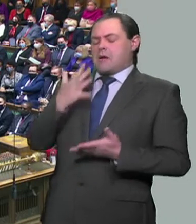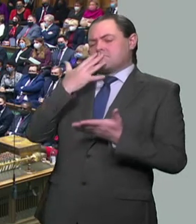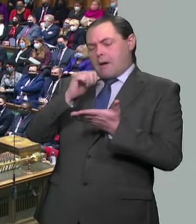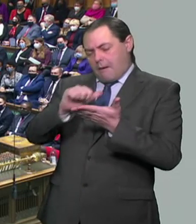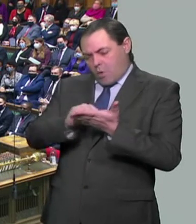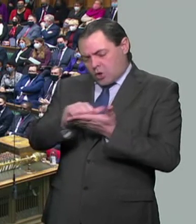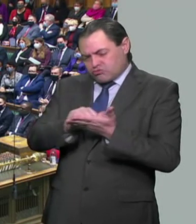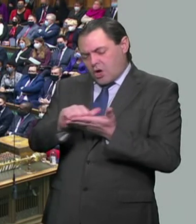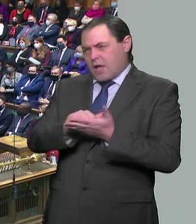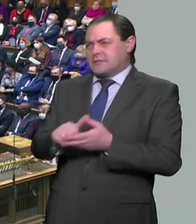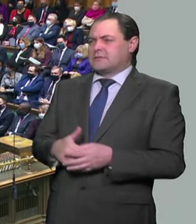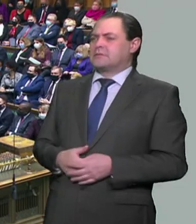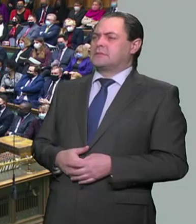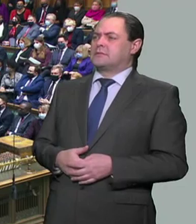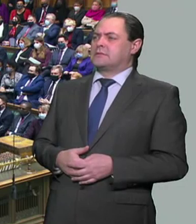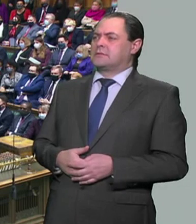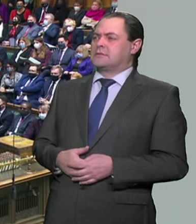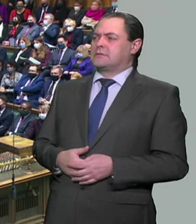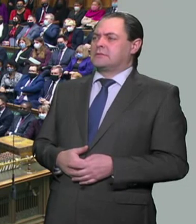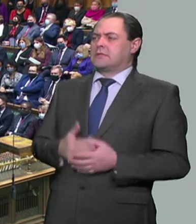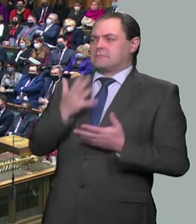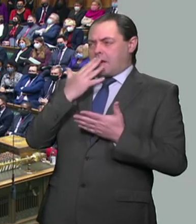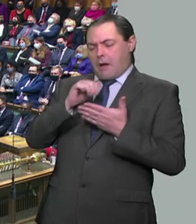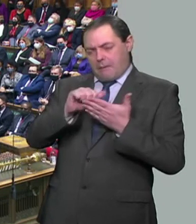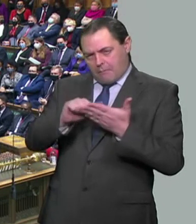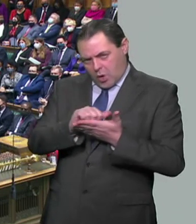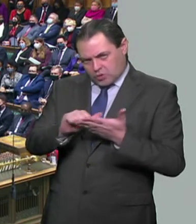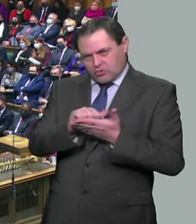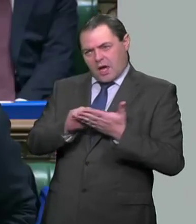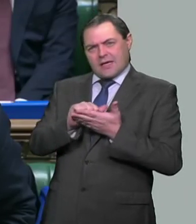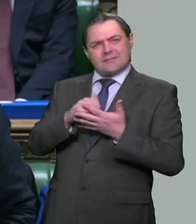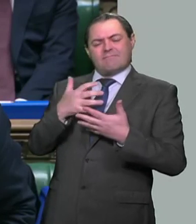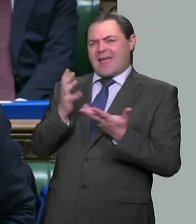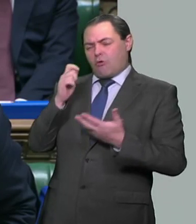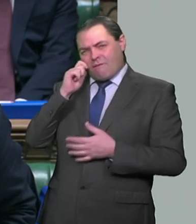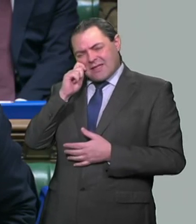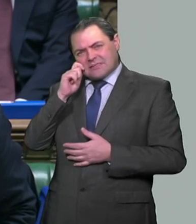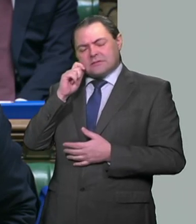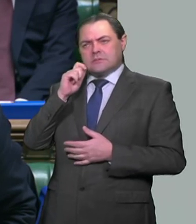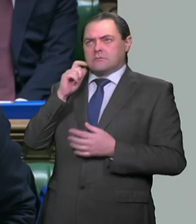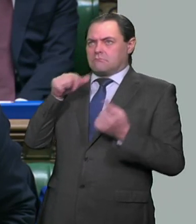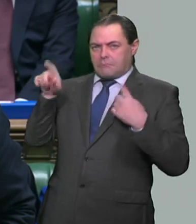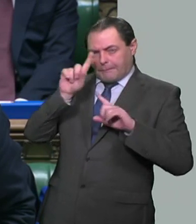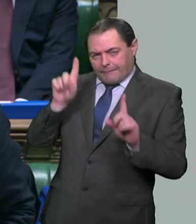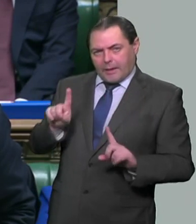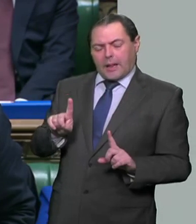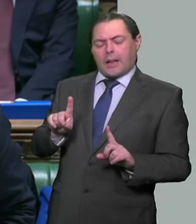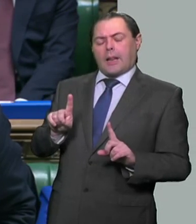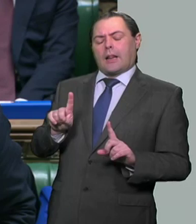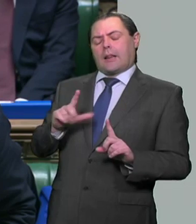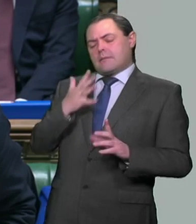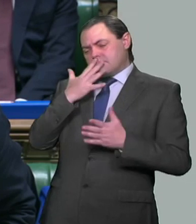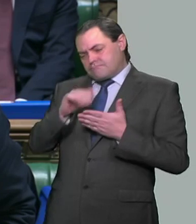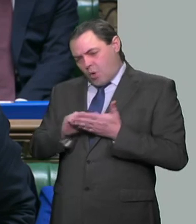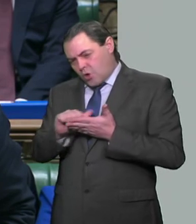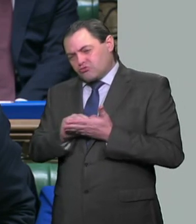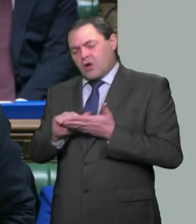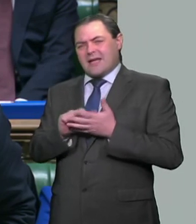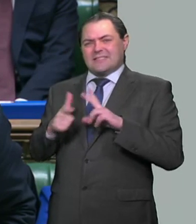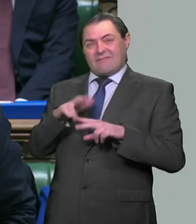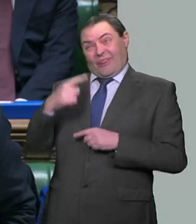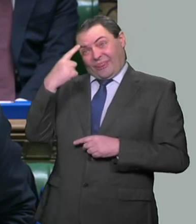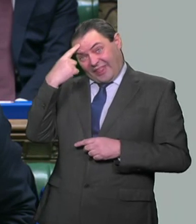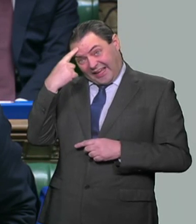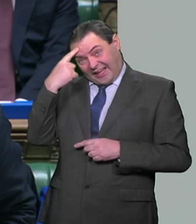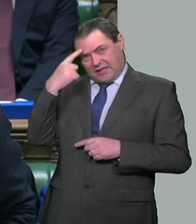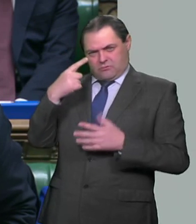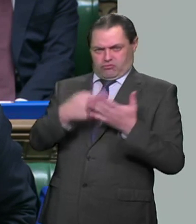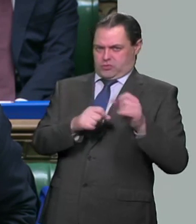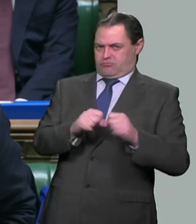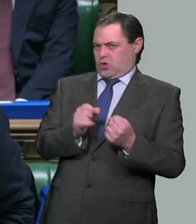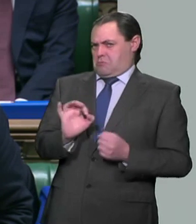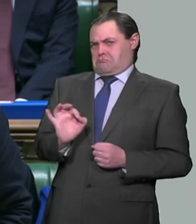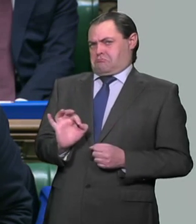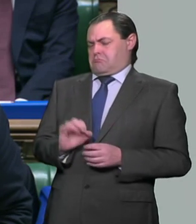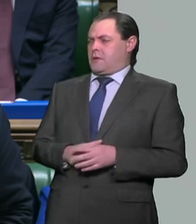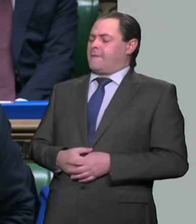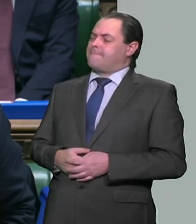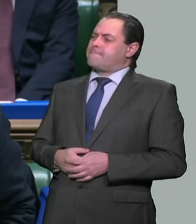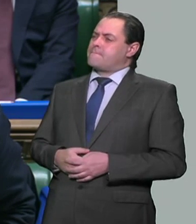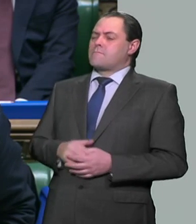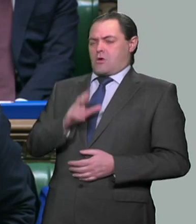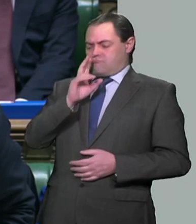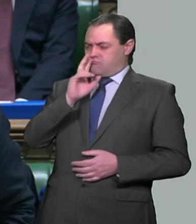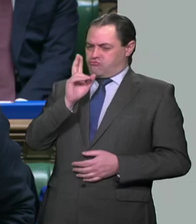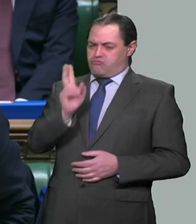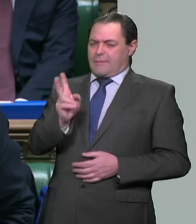I apologise unreservedly for the offence that it has caused up and down the country, and I apologise for the impression that it gives.